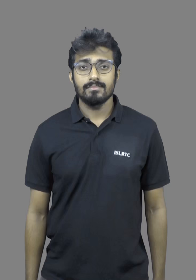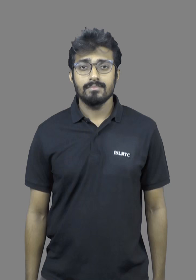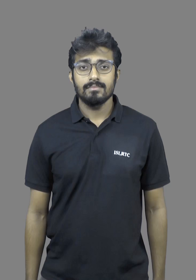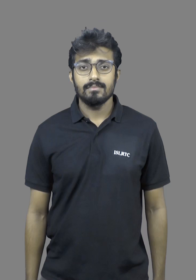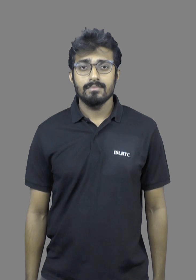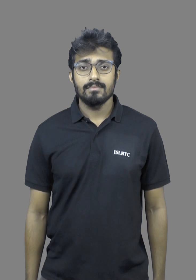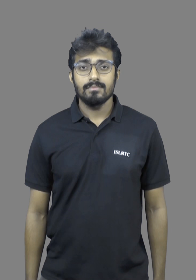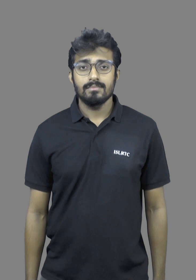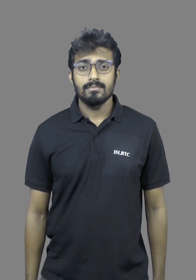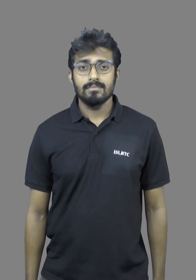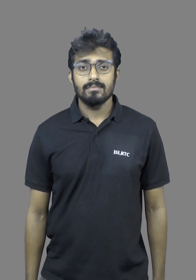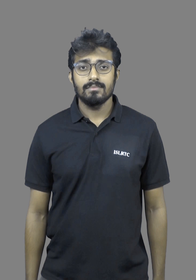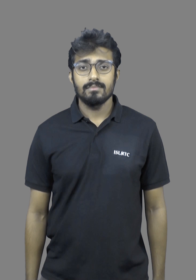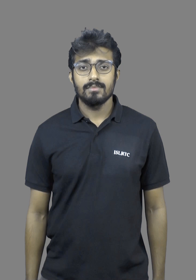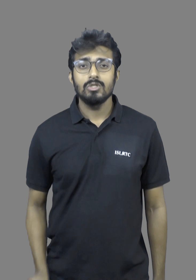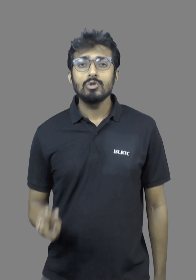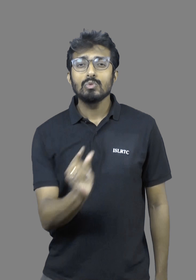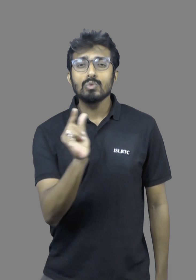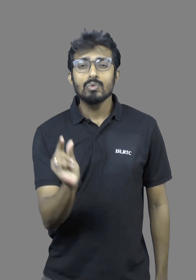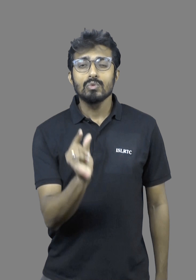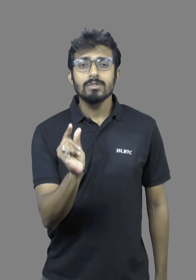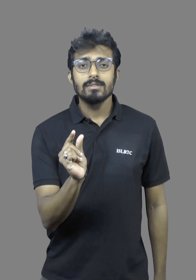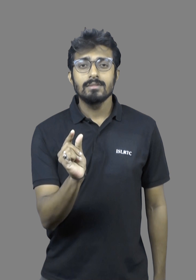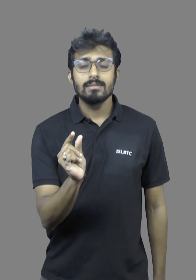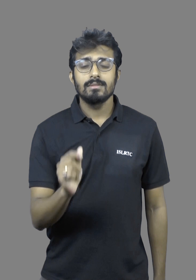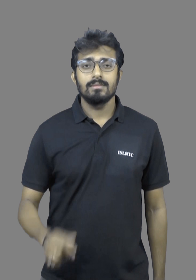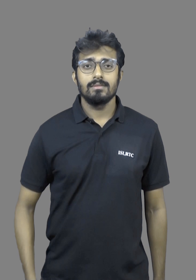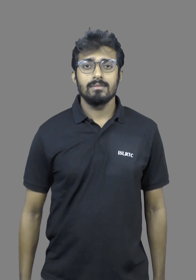Use Utilize